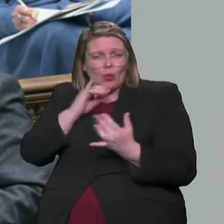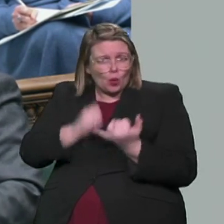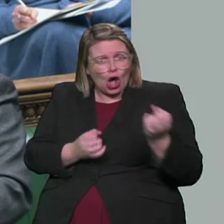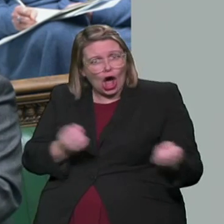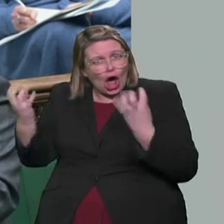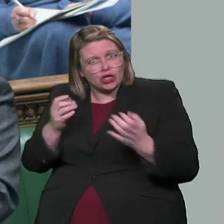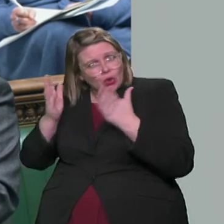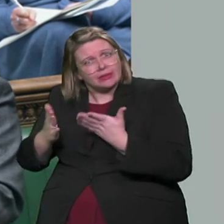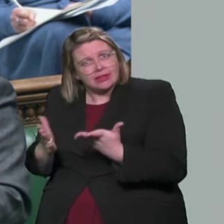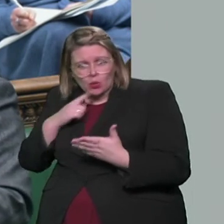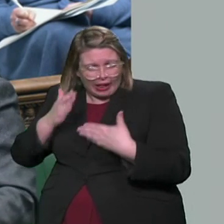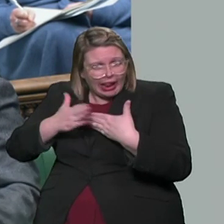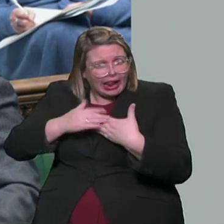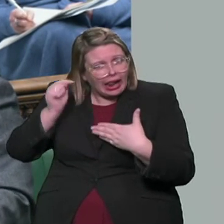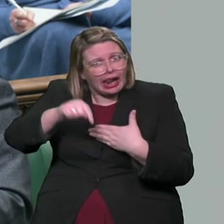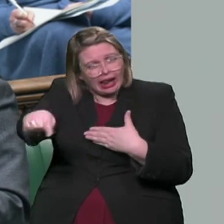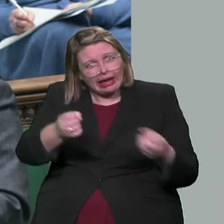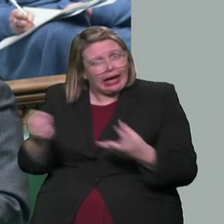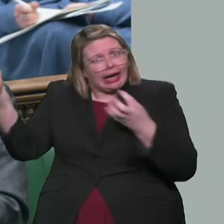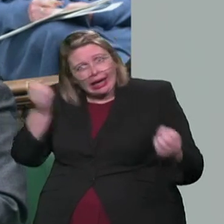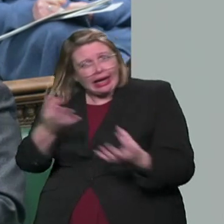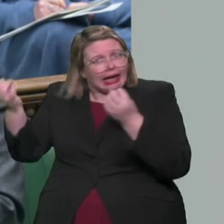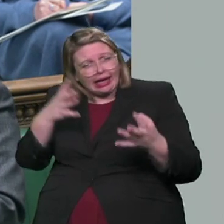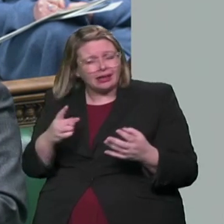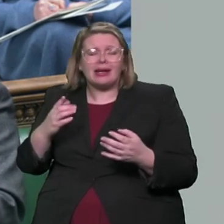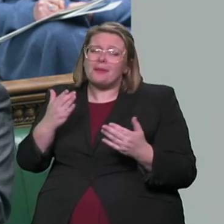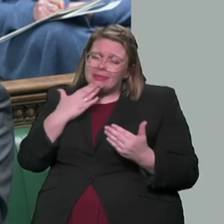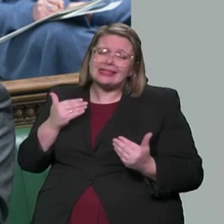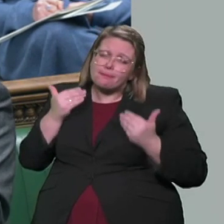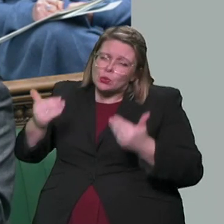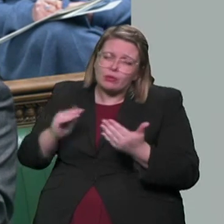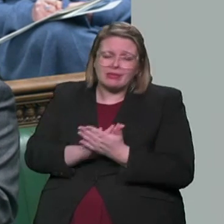Will he act to slow the rate of transmission?